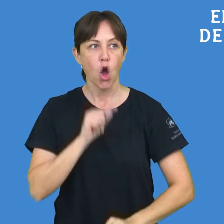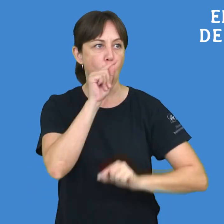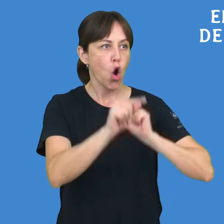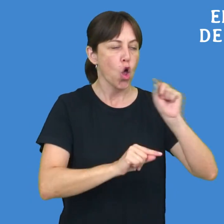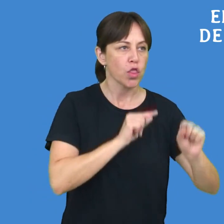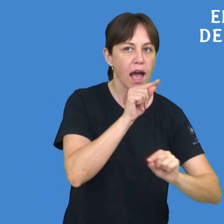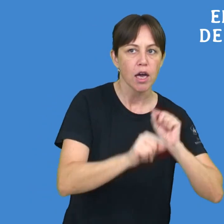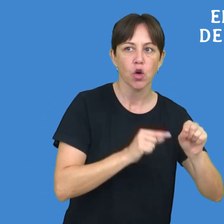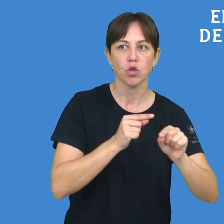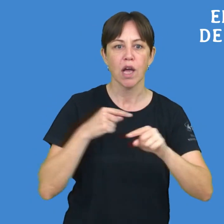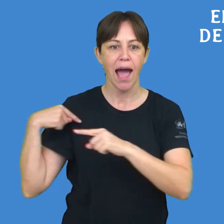virus